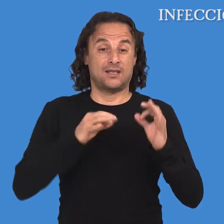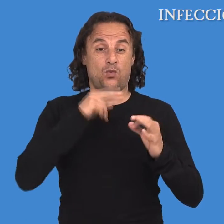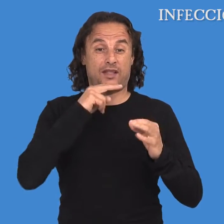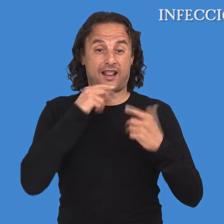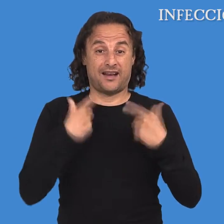pis